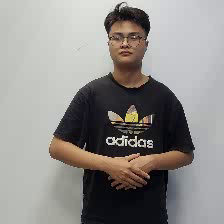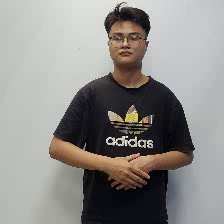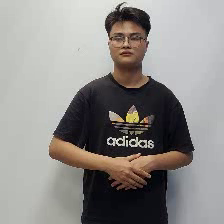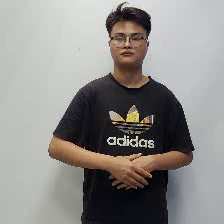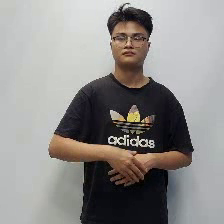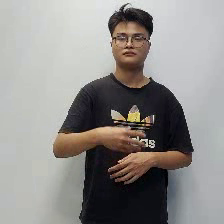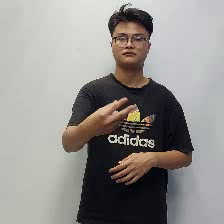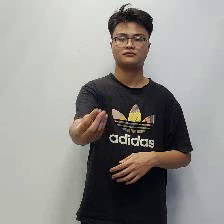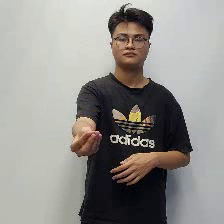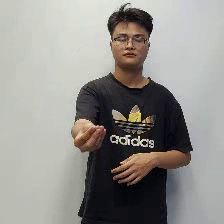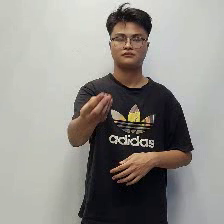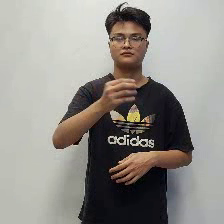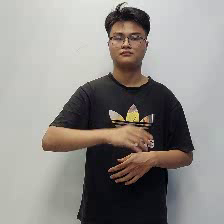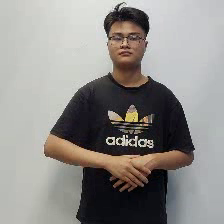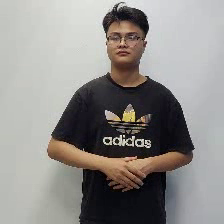Mua